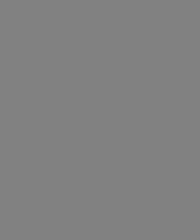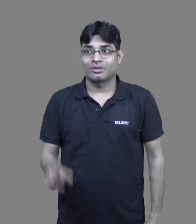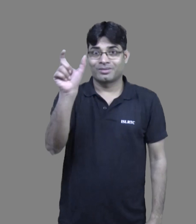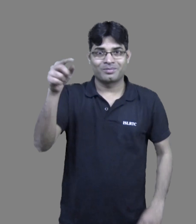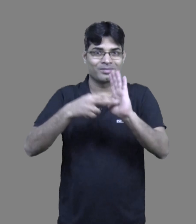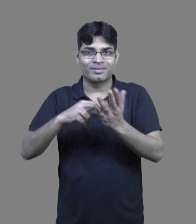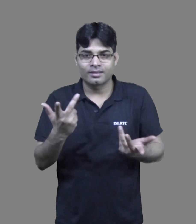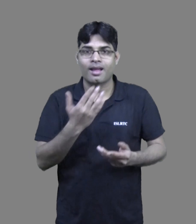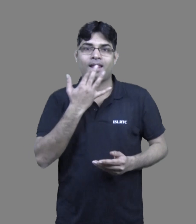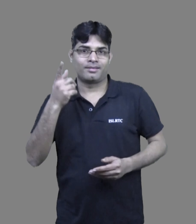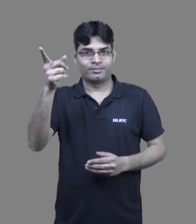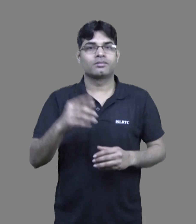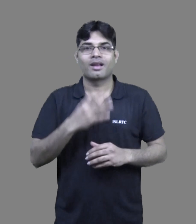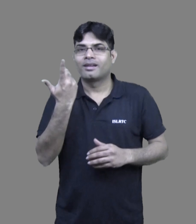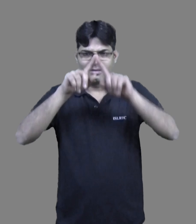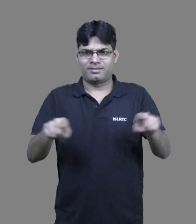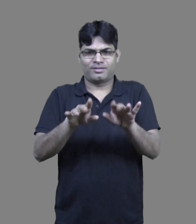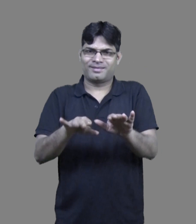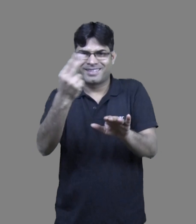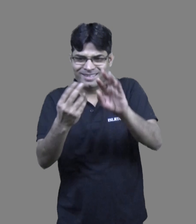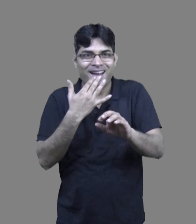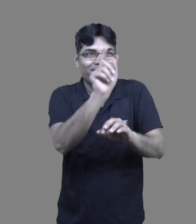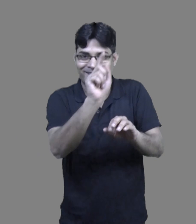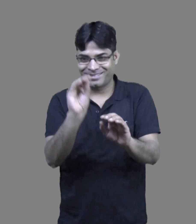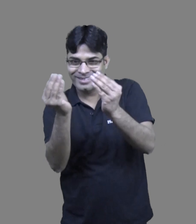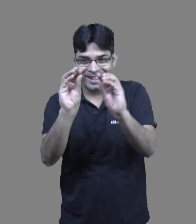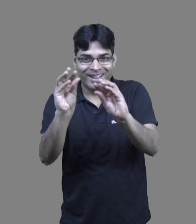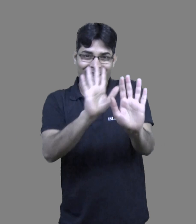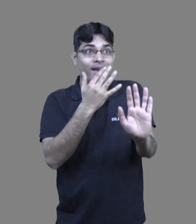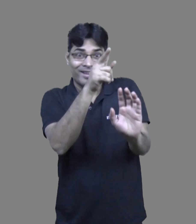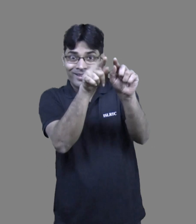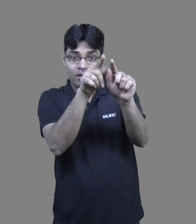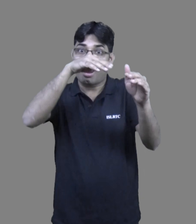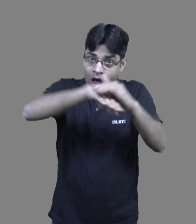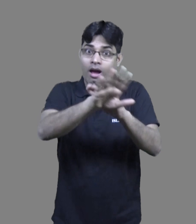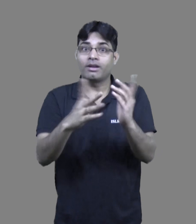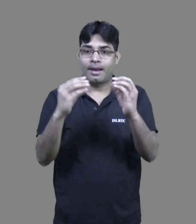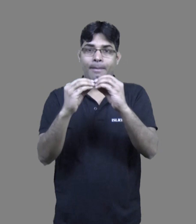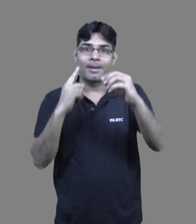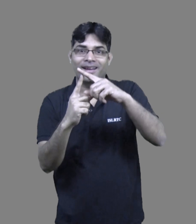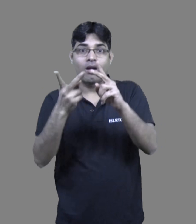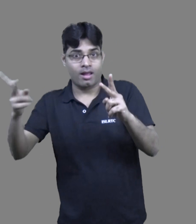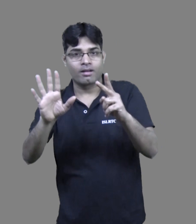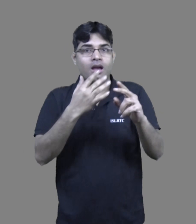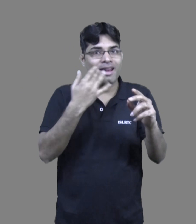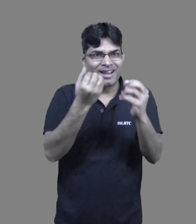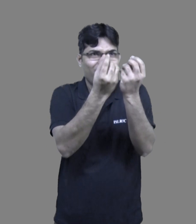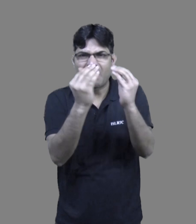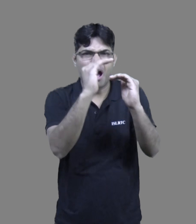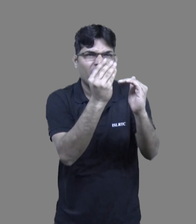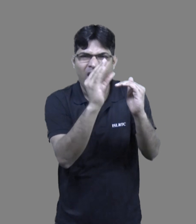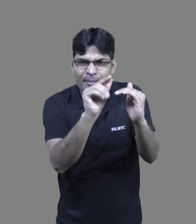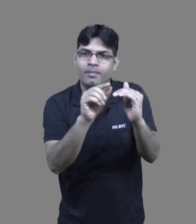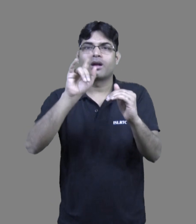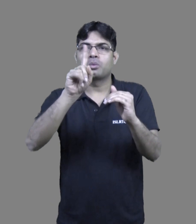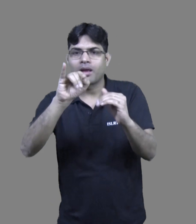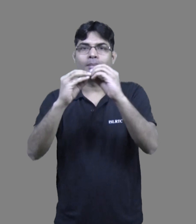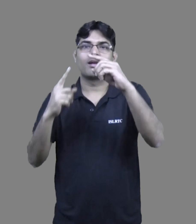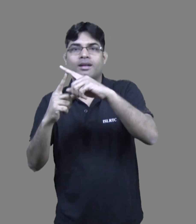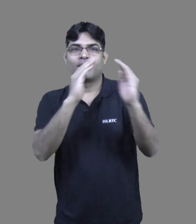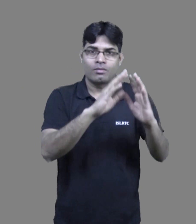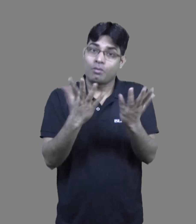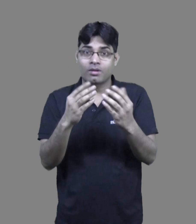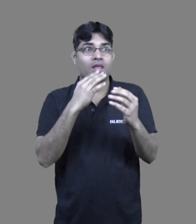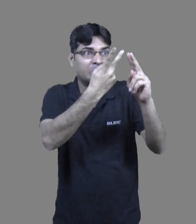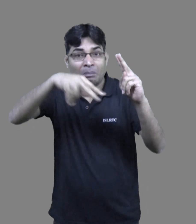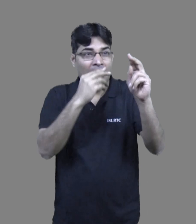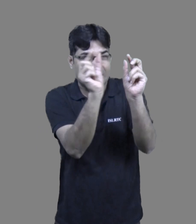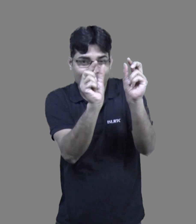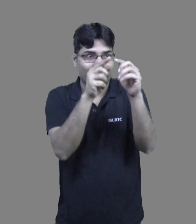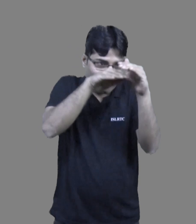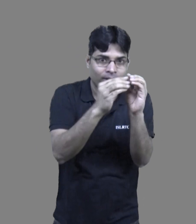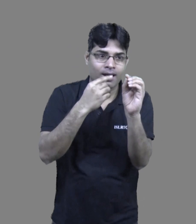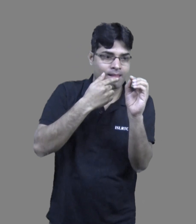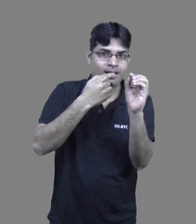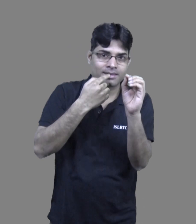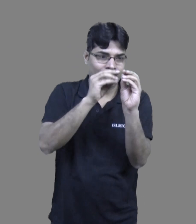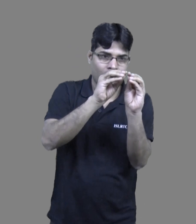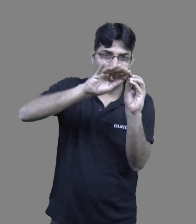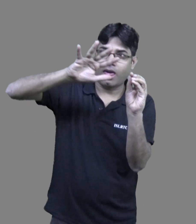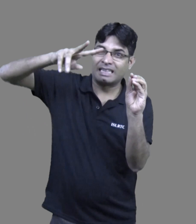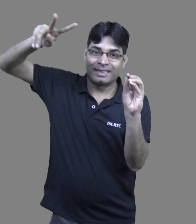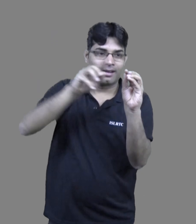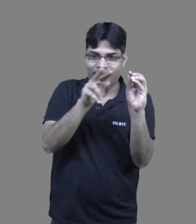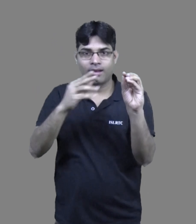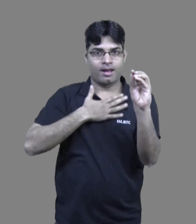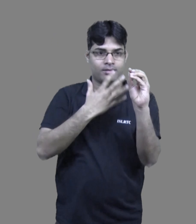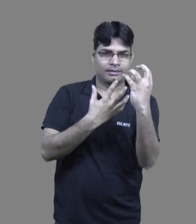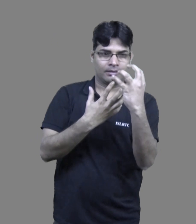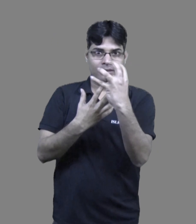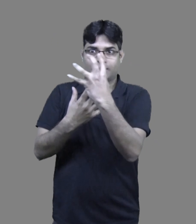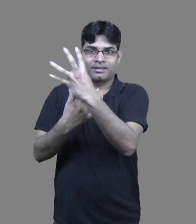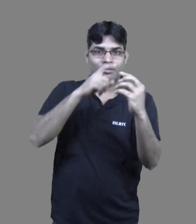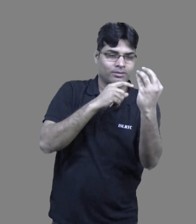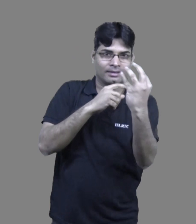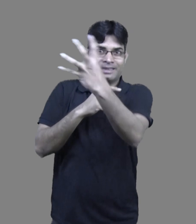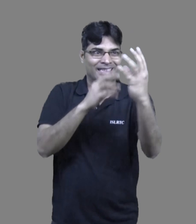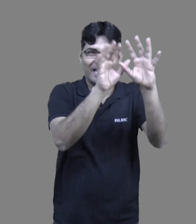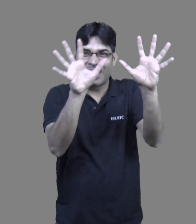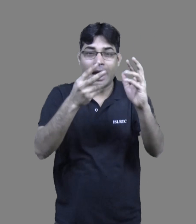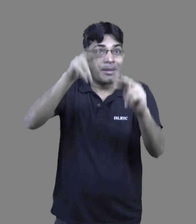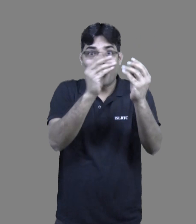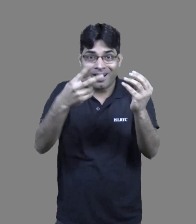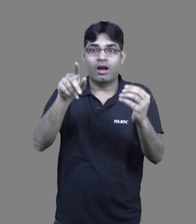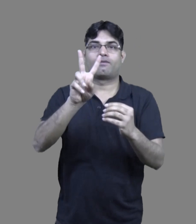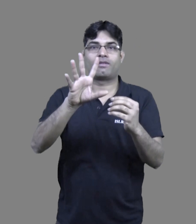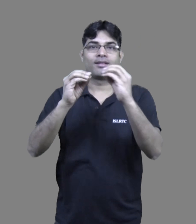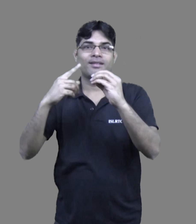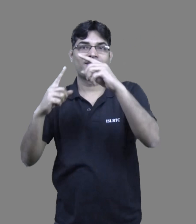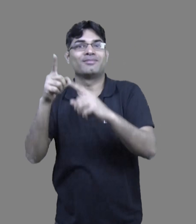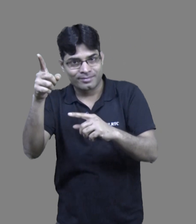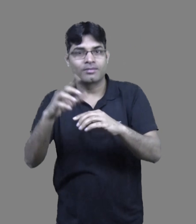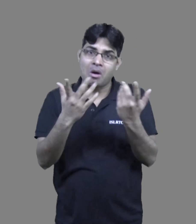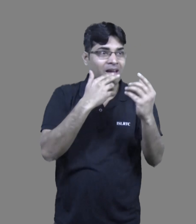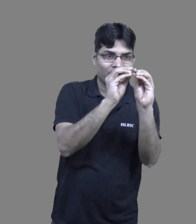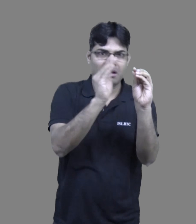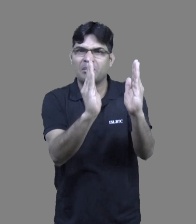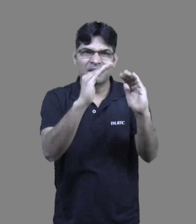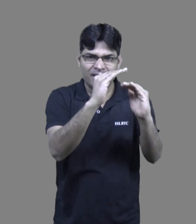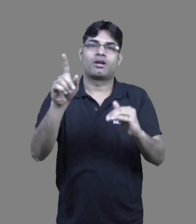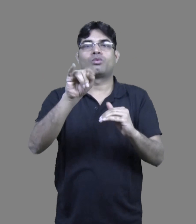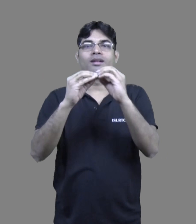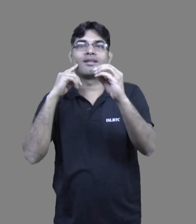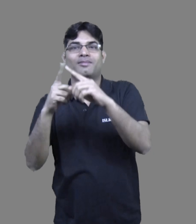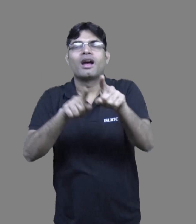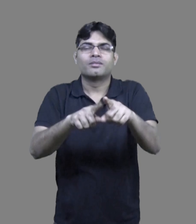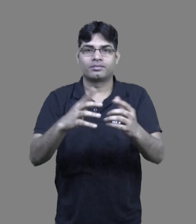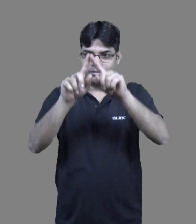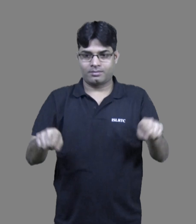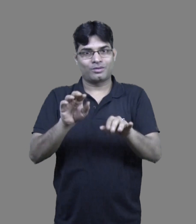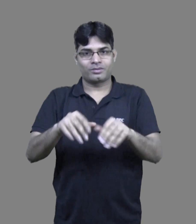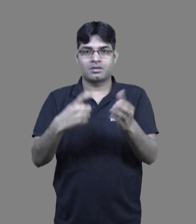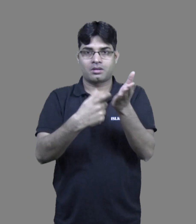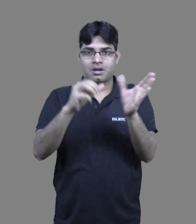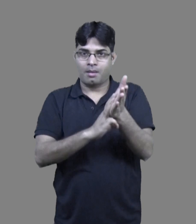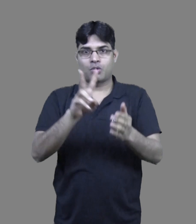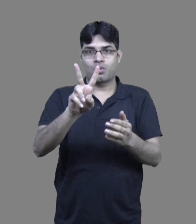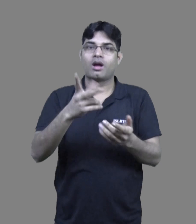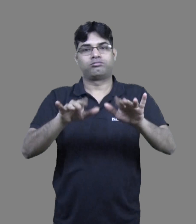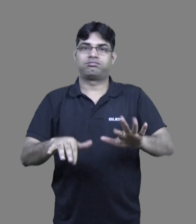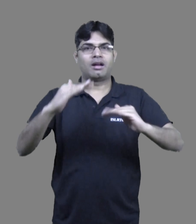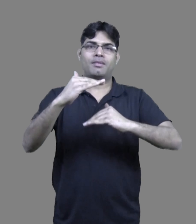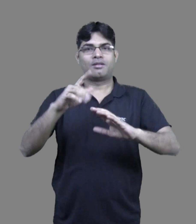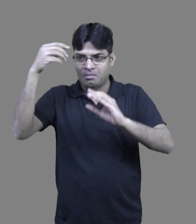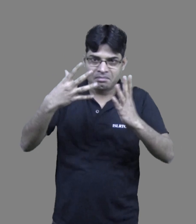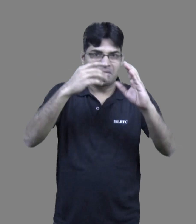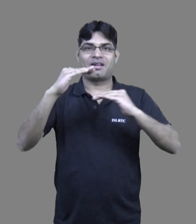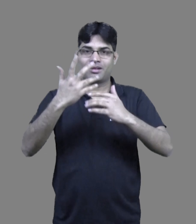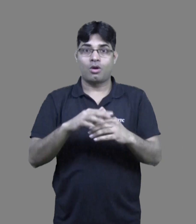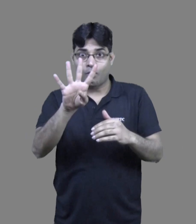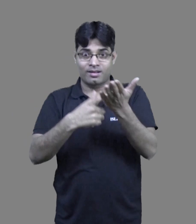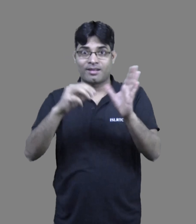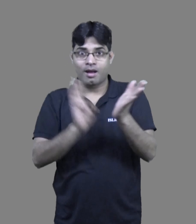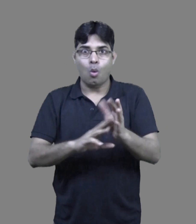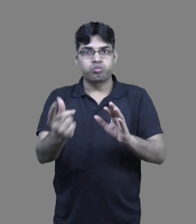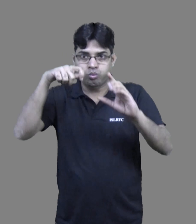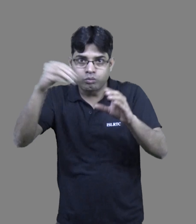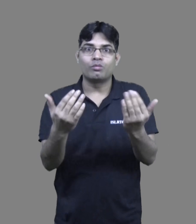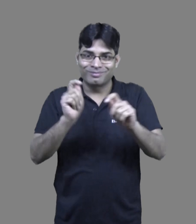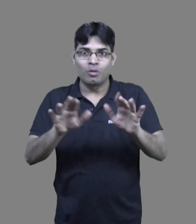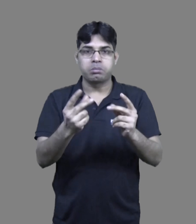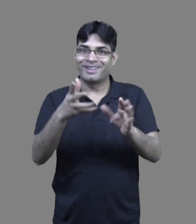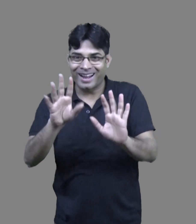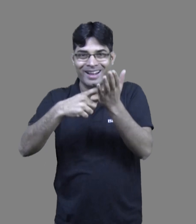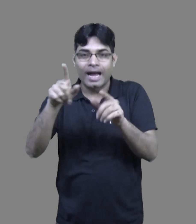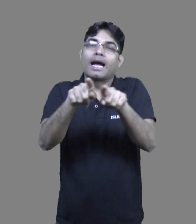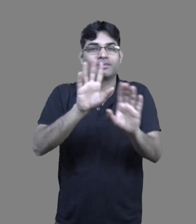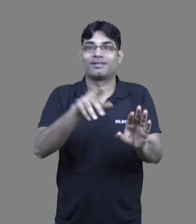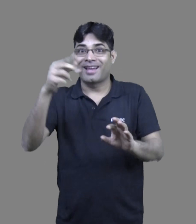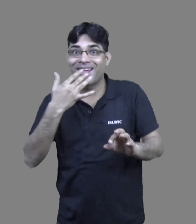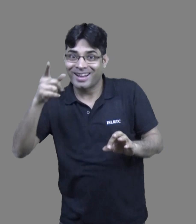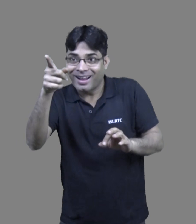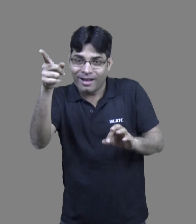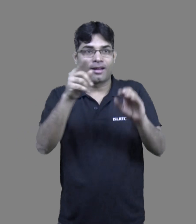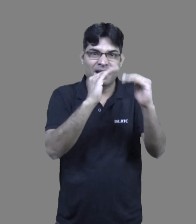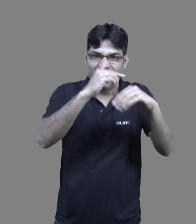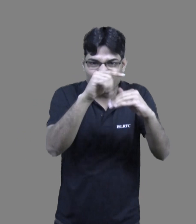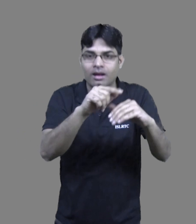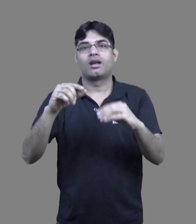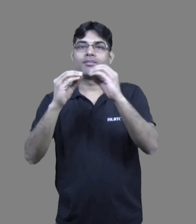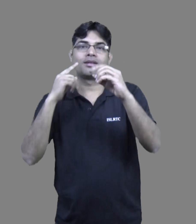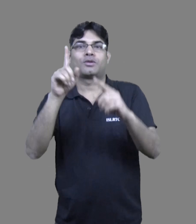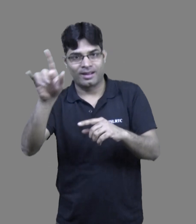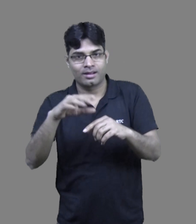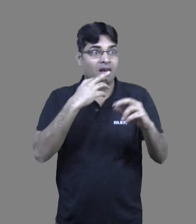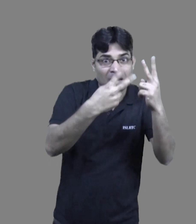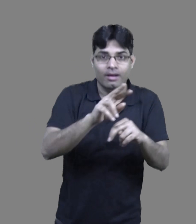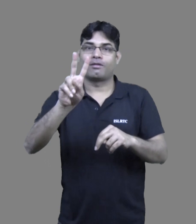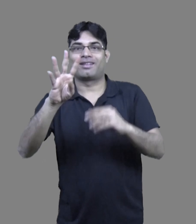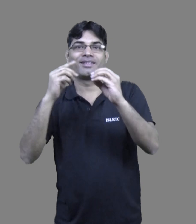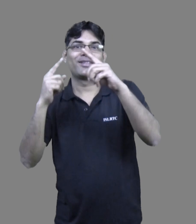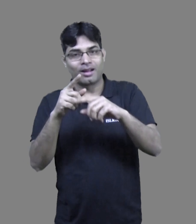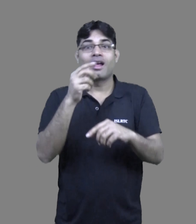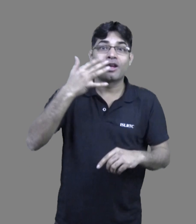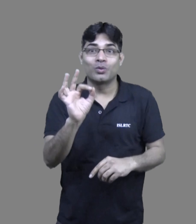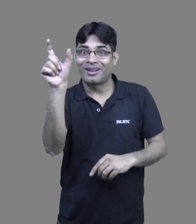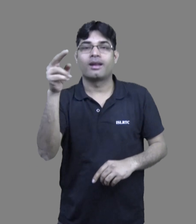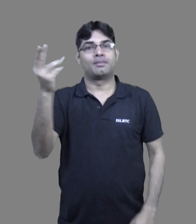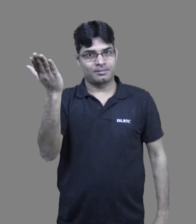True Colour